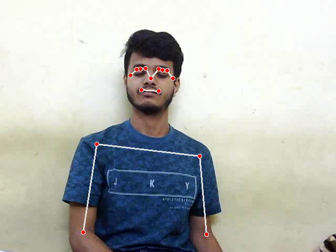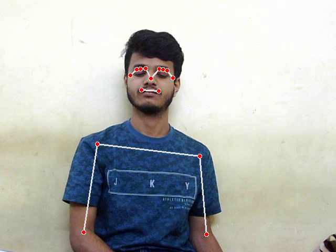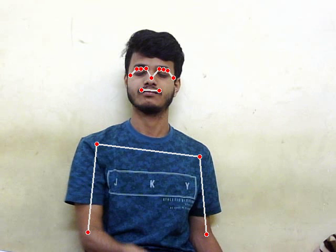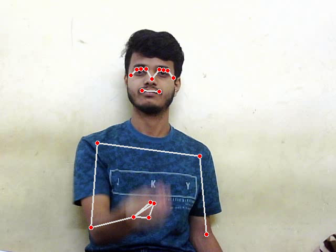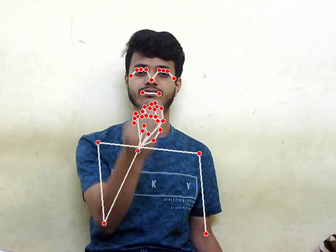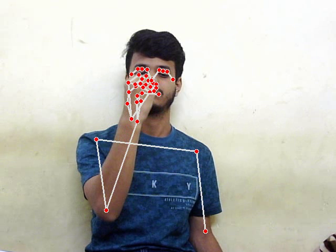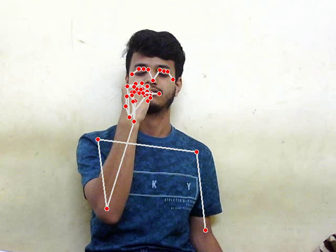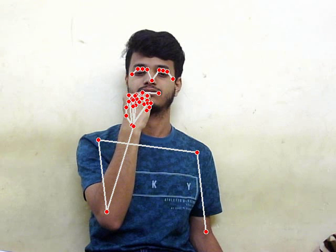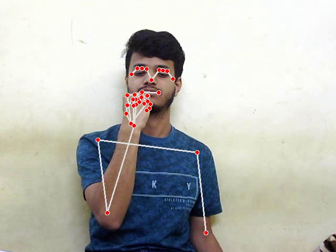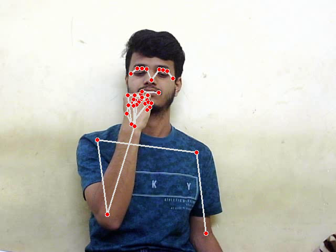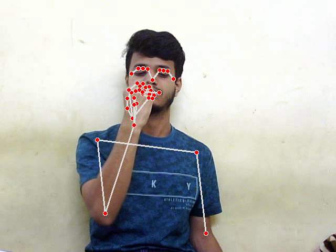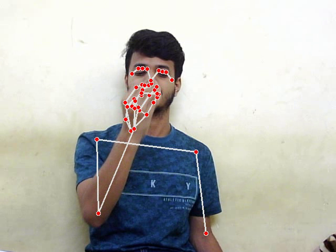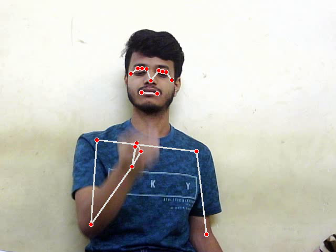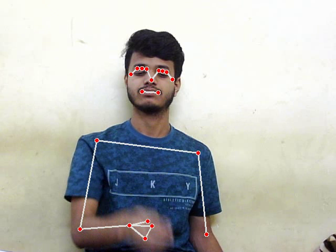eat